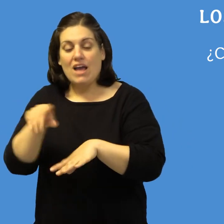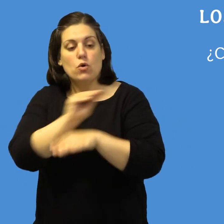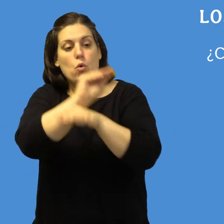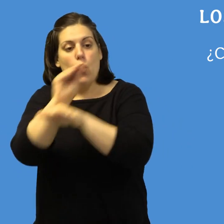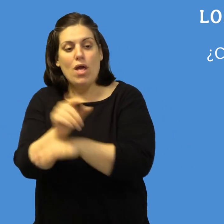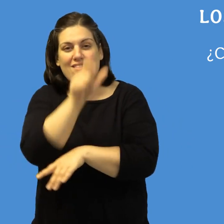cuidar